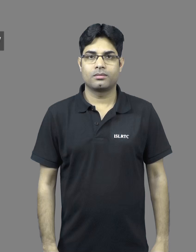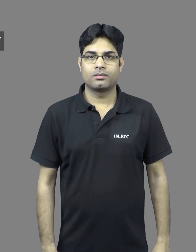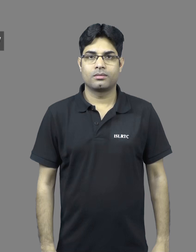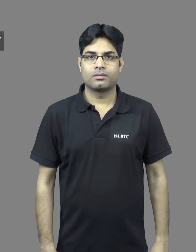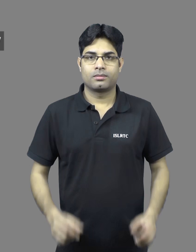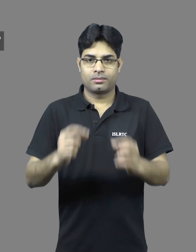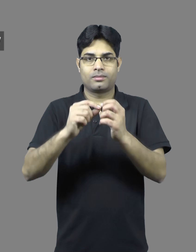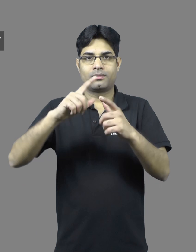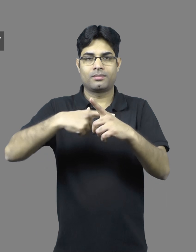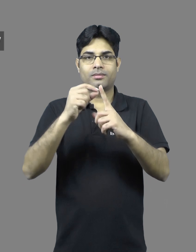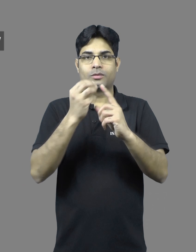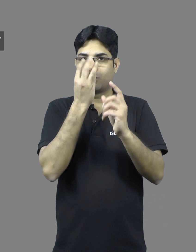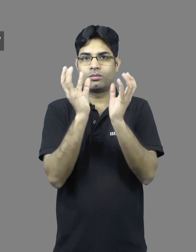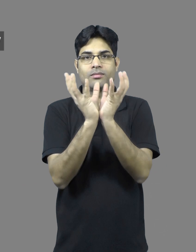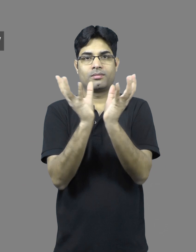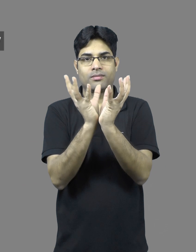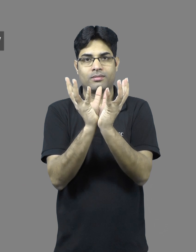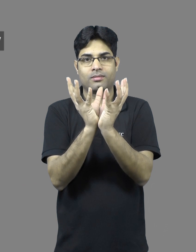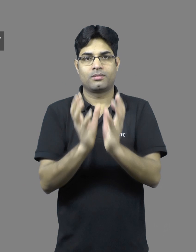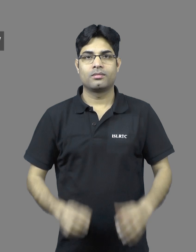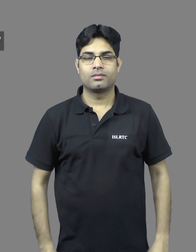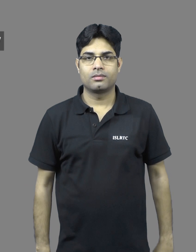Bharatiya Janata Party (BJP)